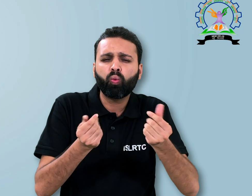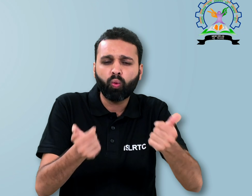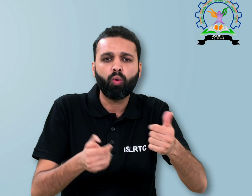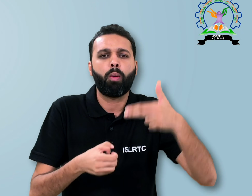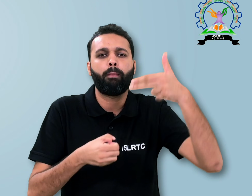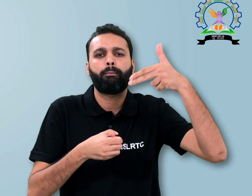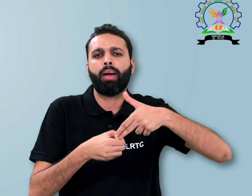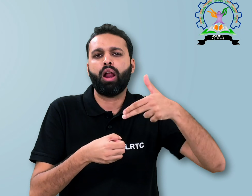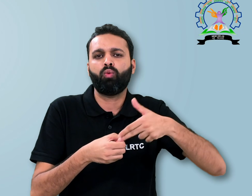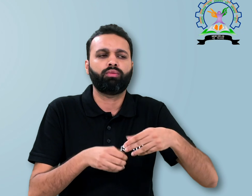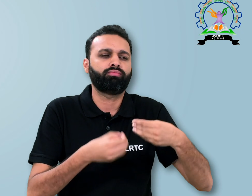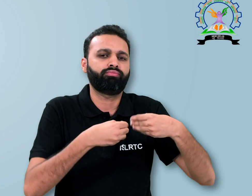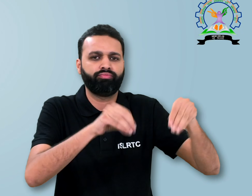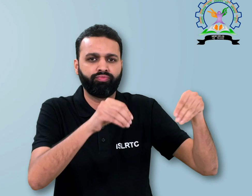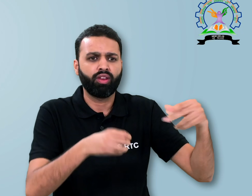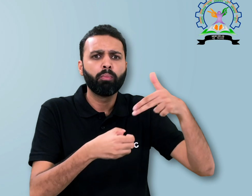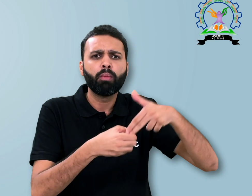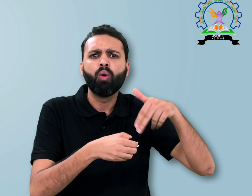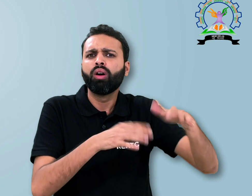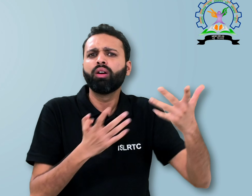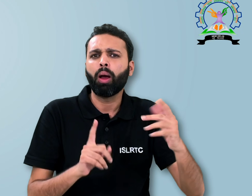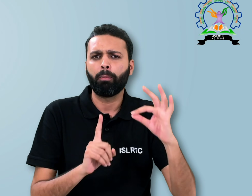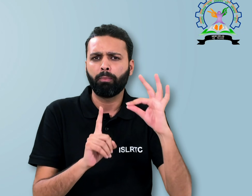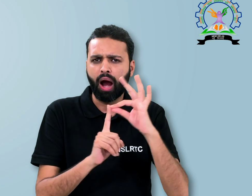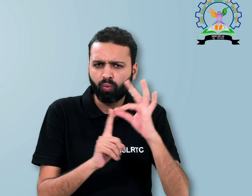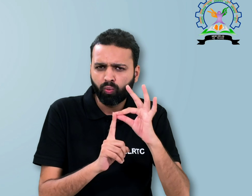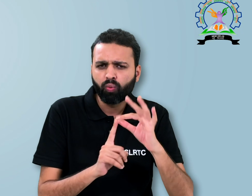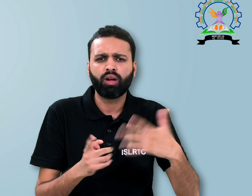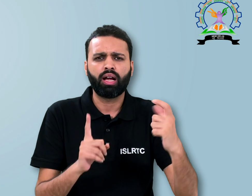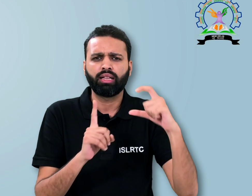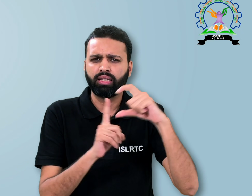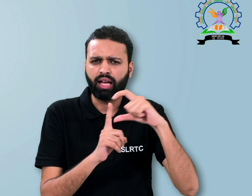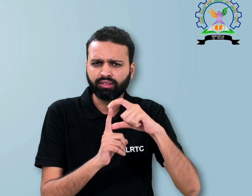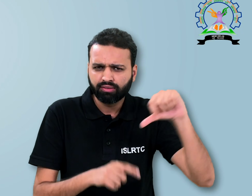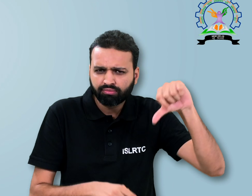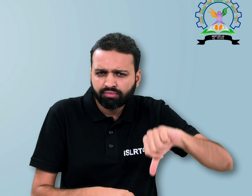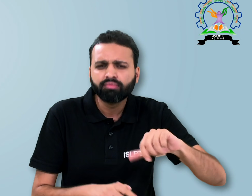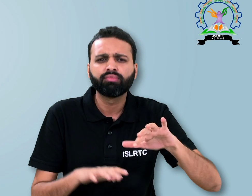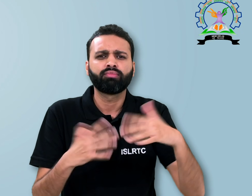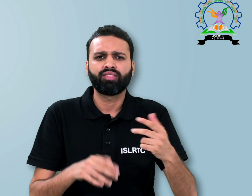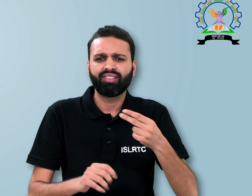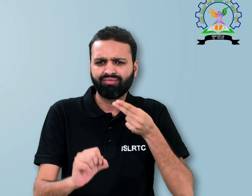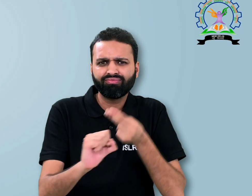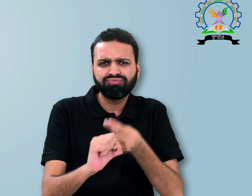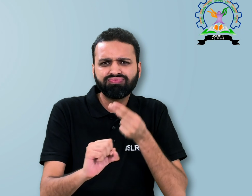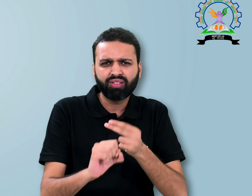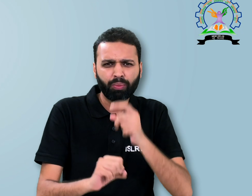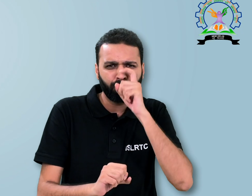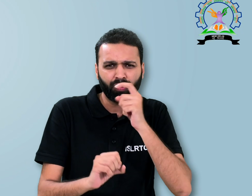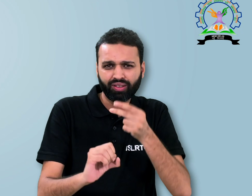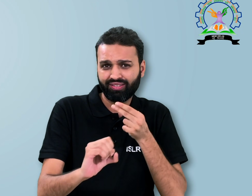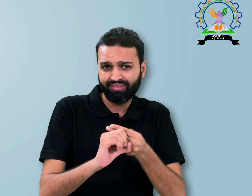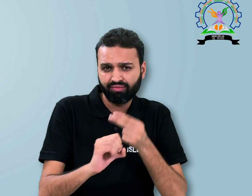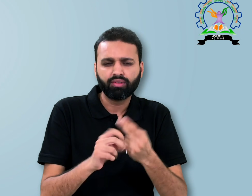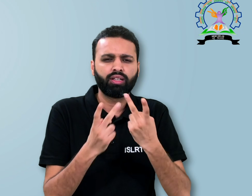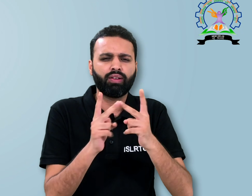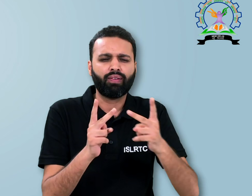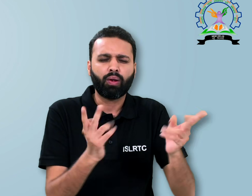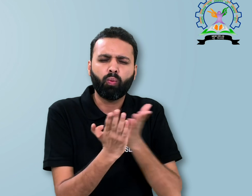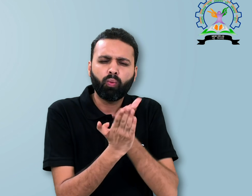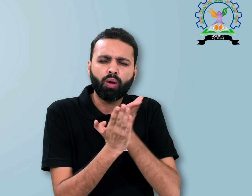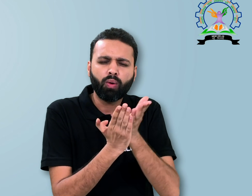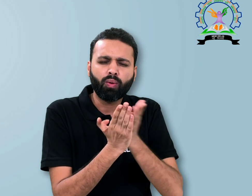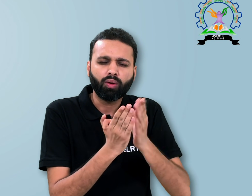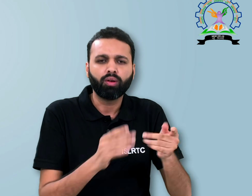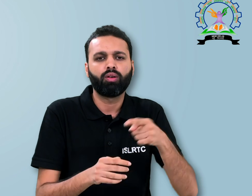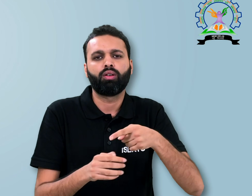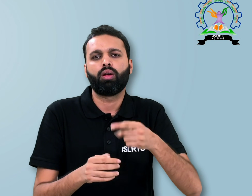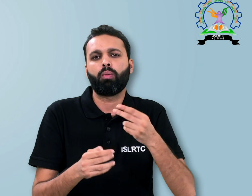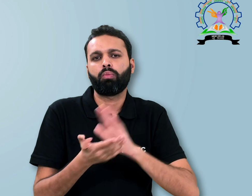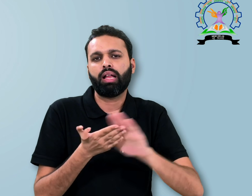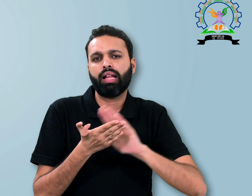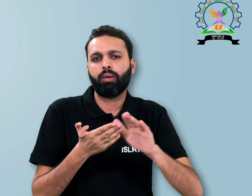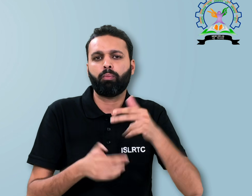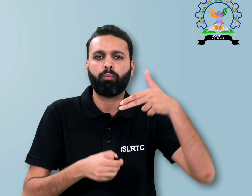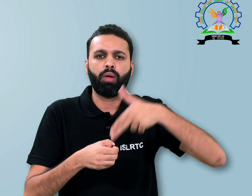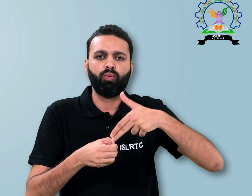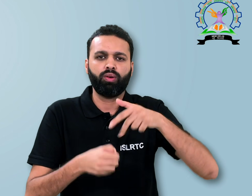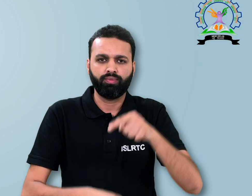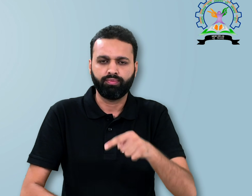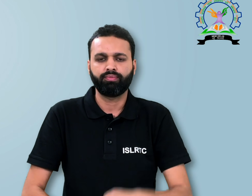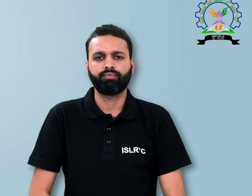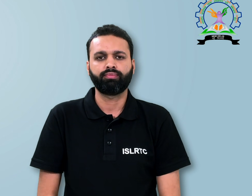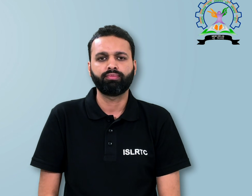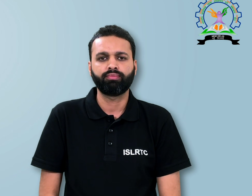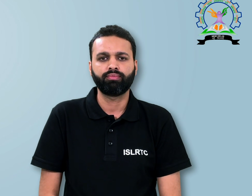products such as gasoline, diesel fuel, kerosene, etc.